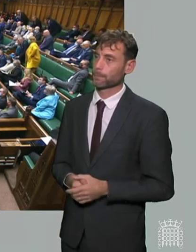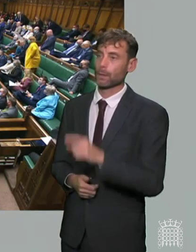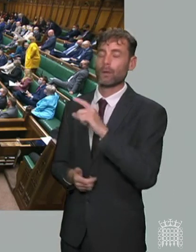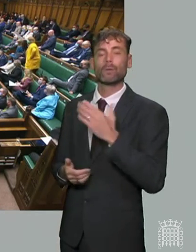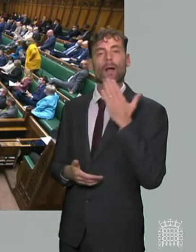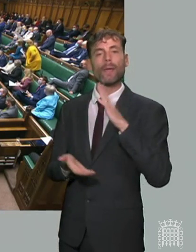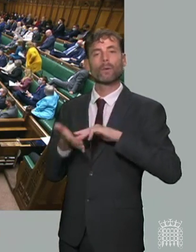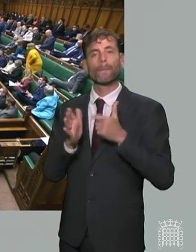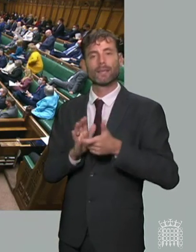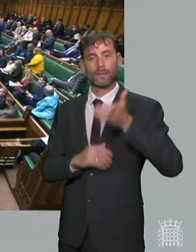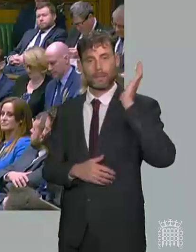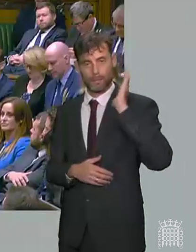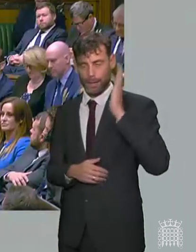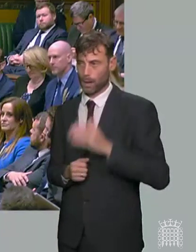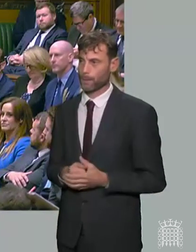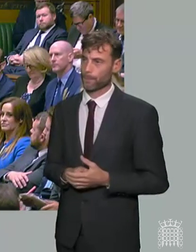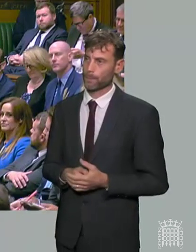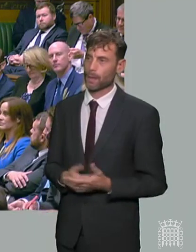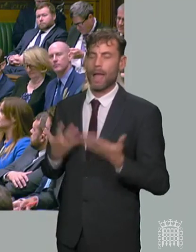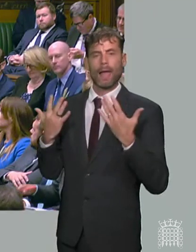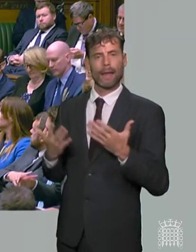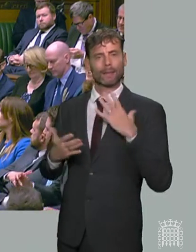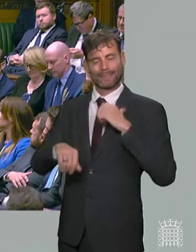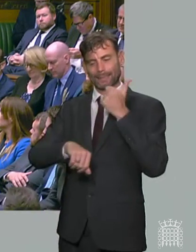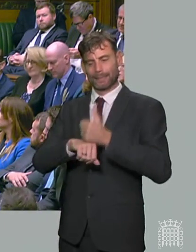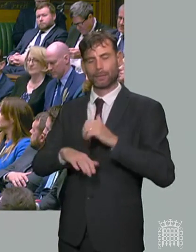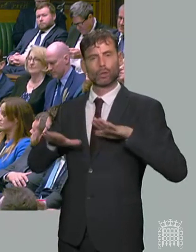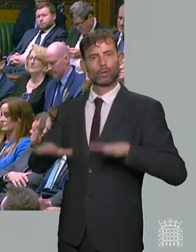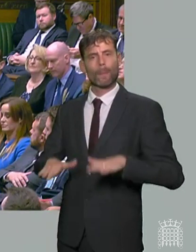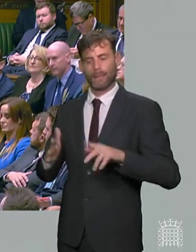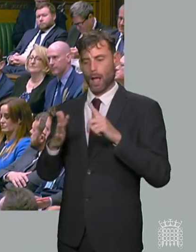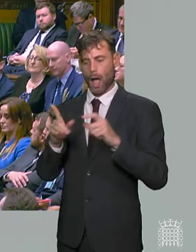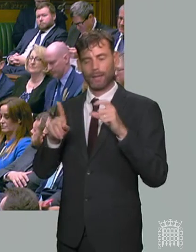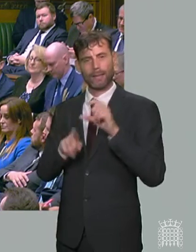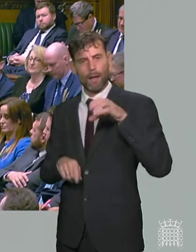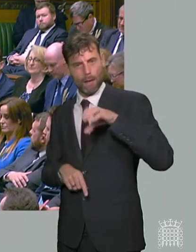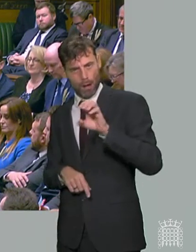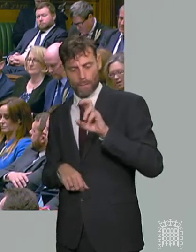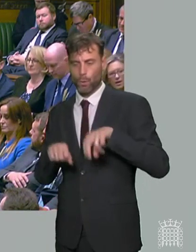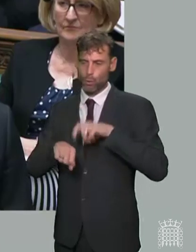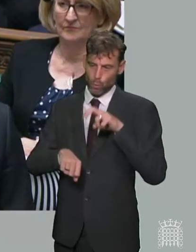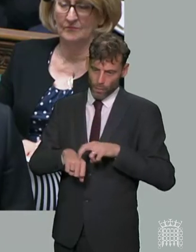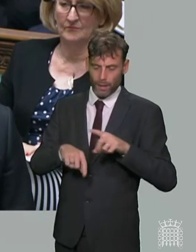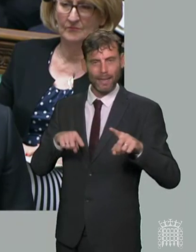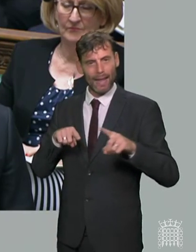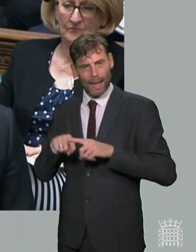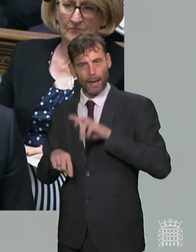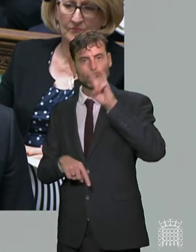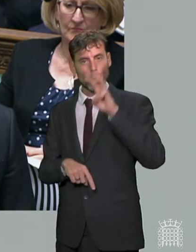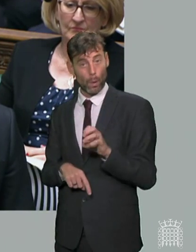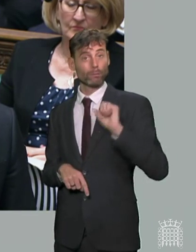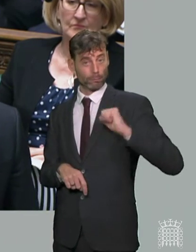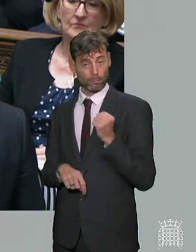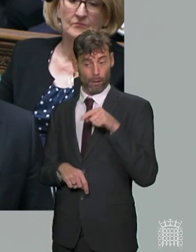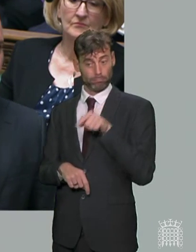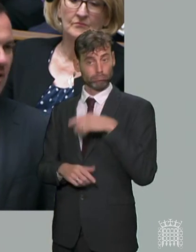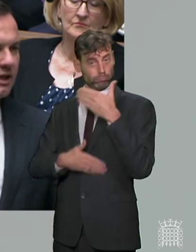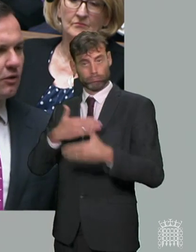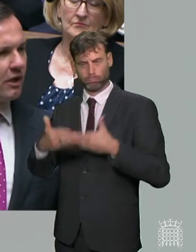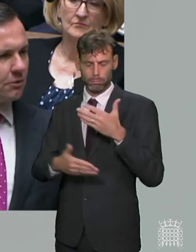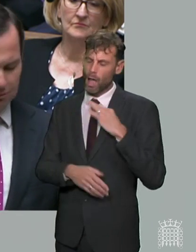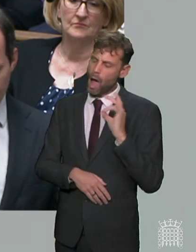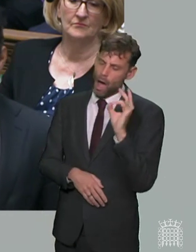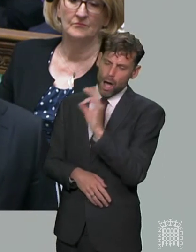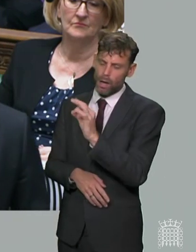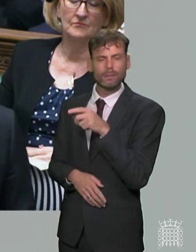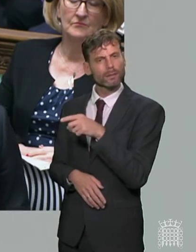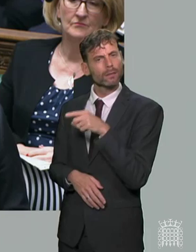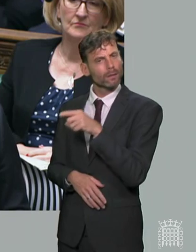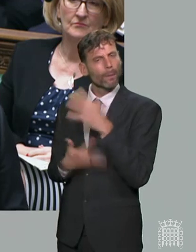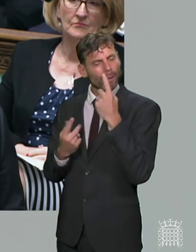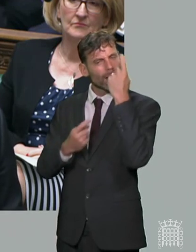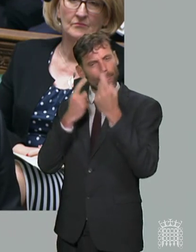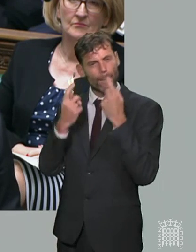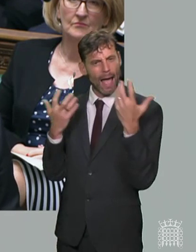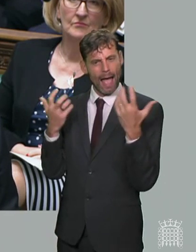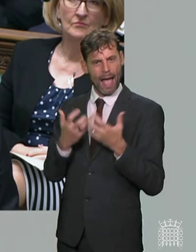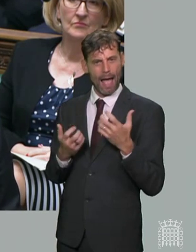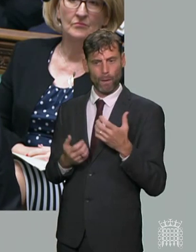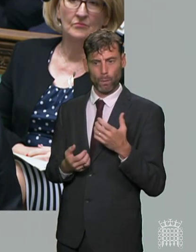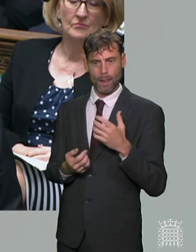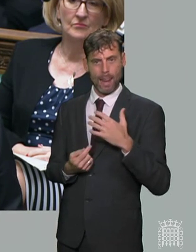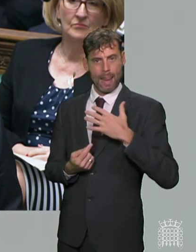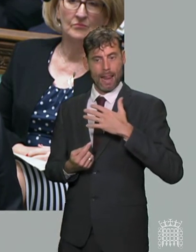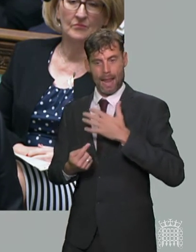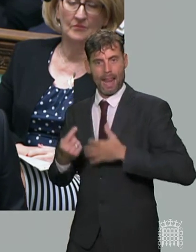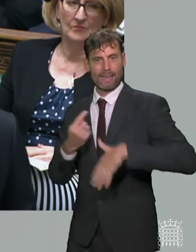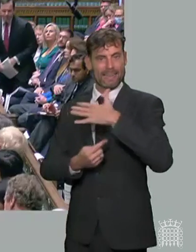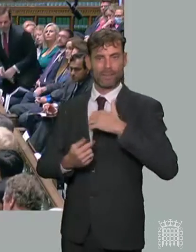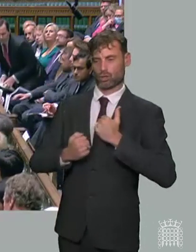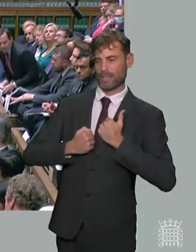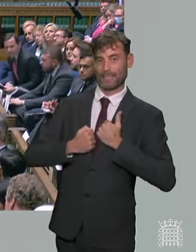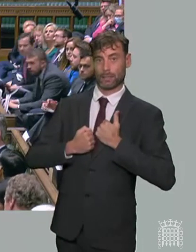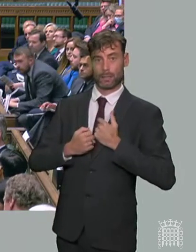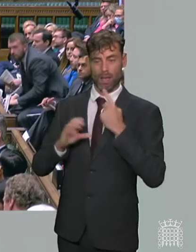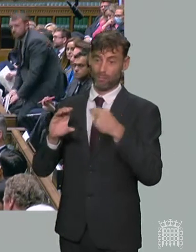Now that the move to have a domestic identity card for each of Northern Ireland, Wales, England and Scotland has started, what consideration has my right honourable Friend given to how the nationalists will use them to break our Union?